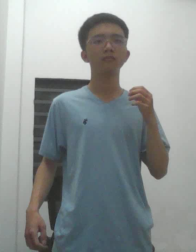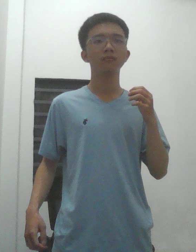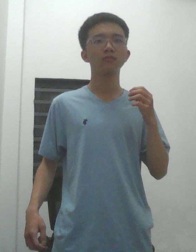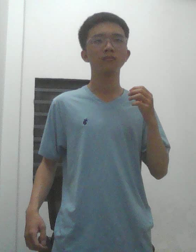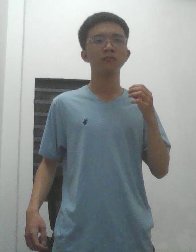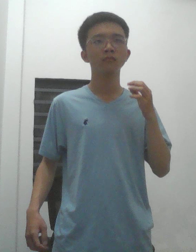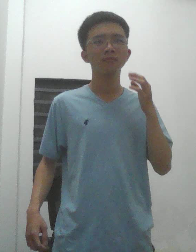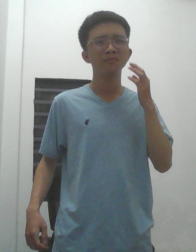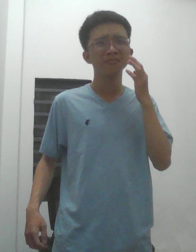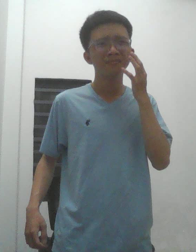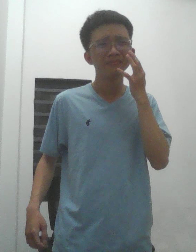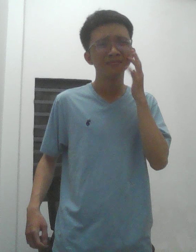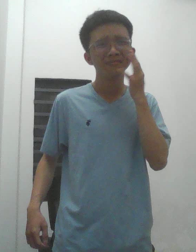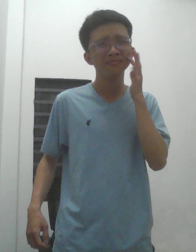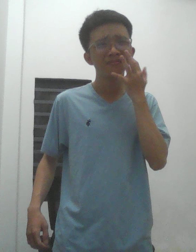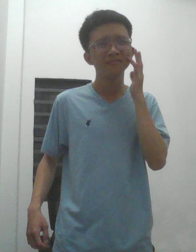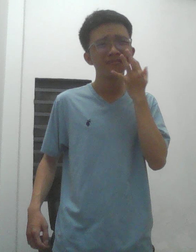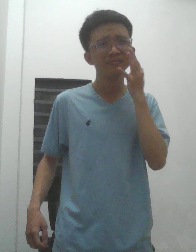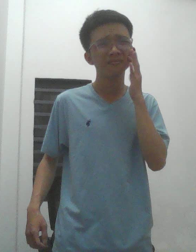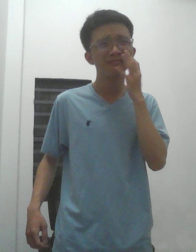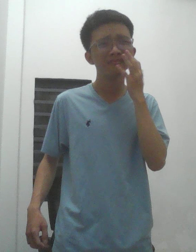kinh tom